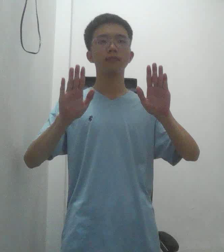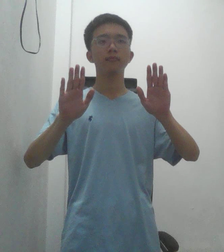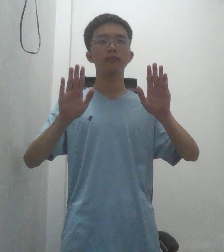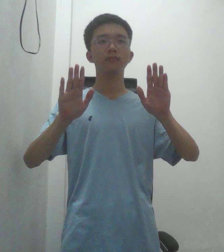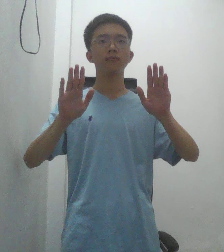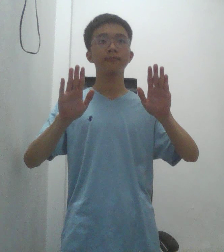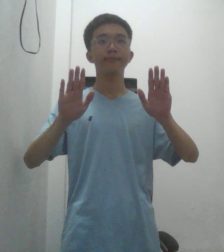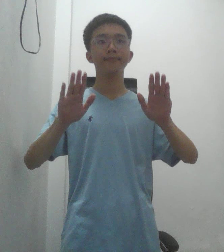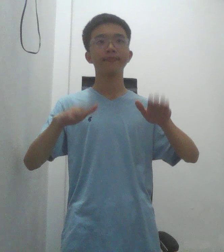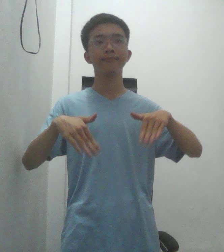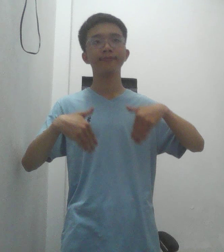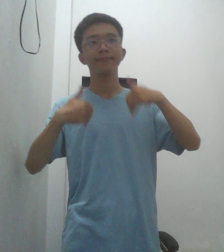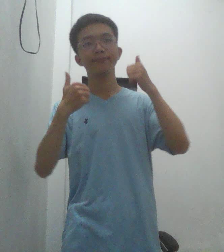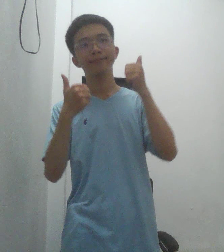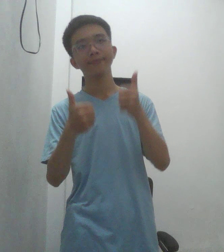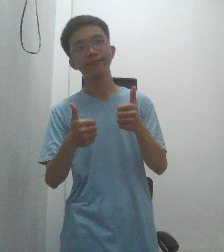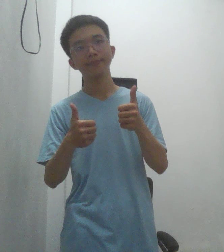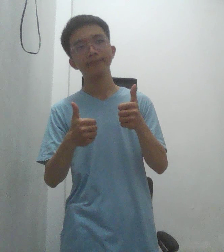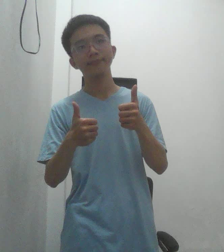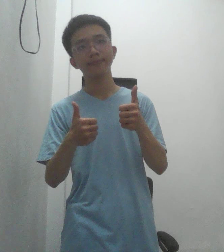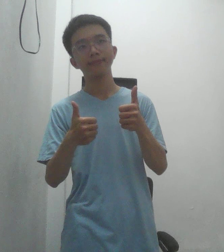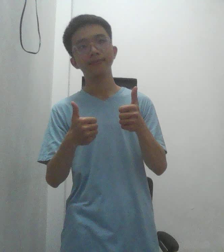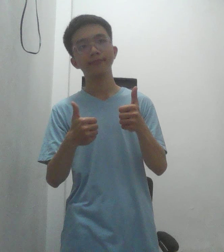tuyet voi